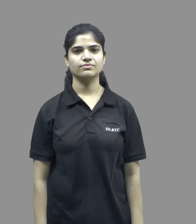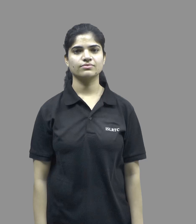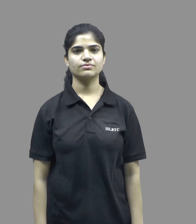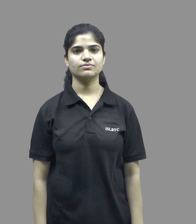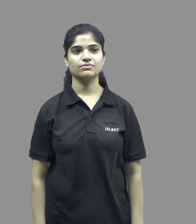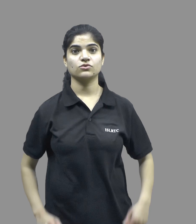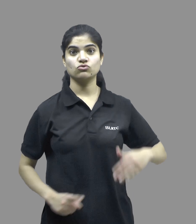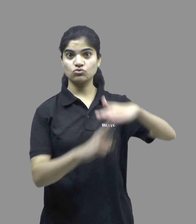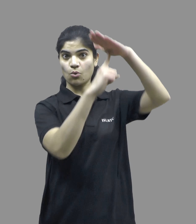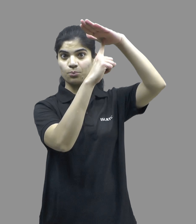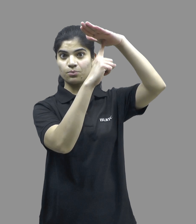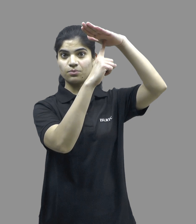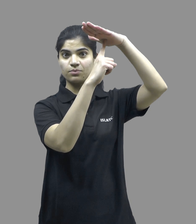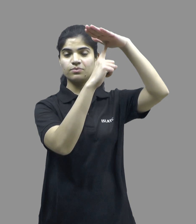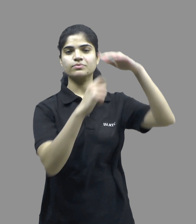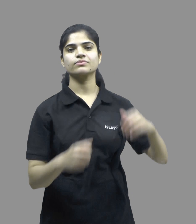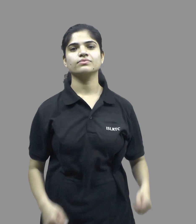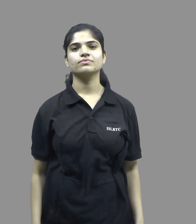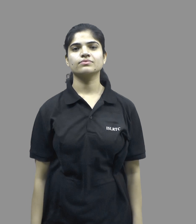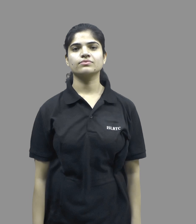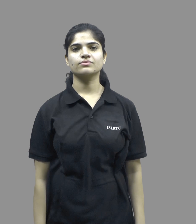Top